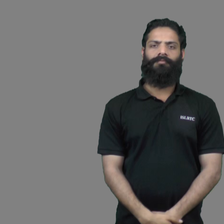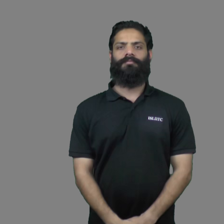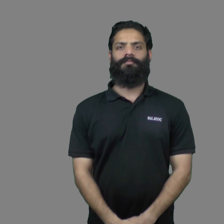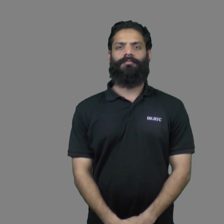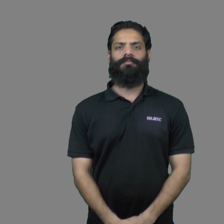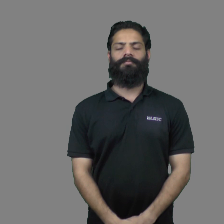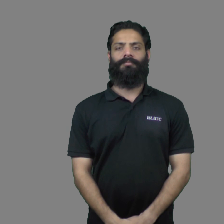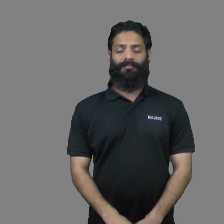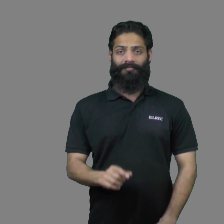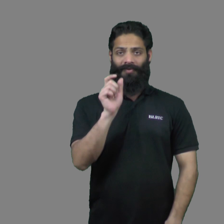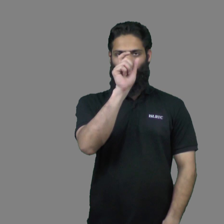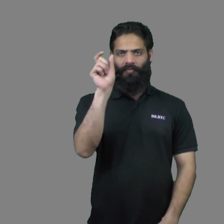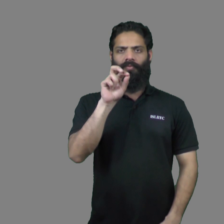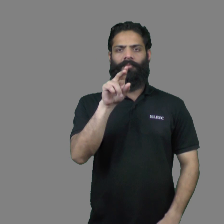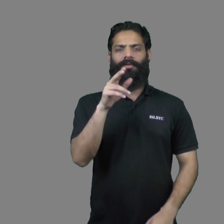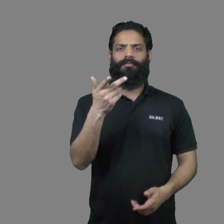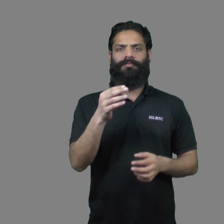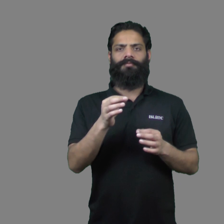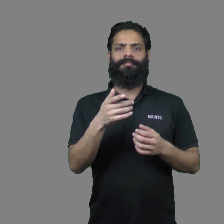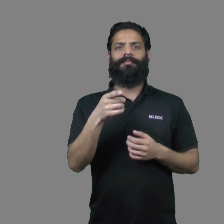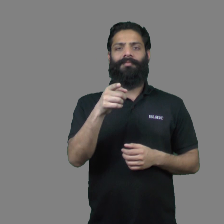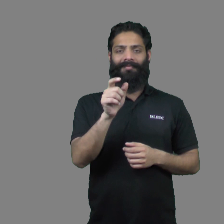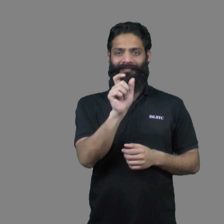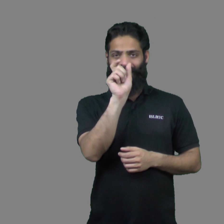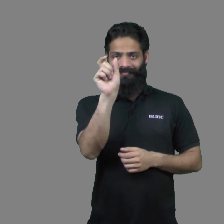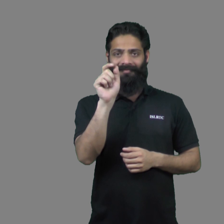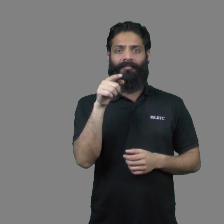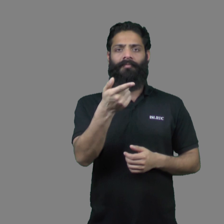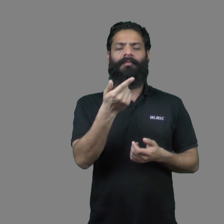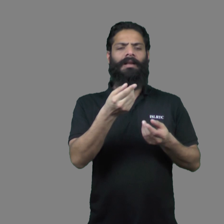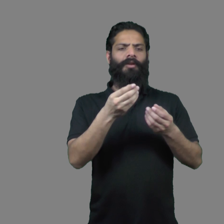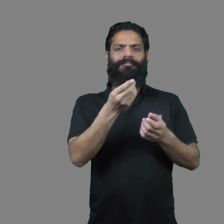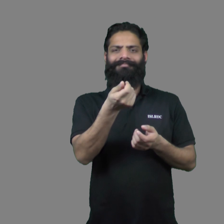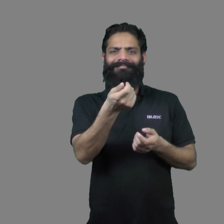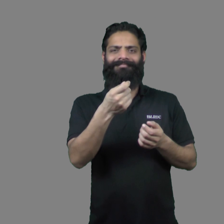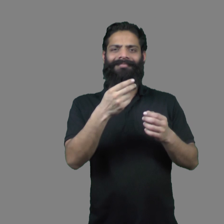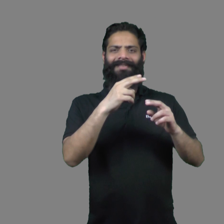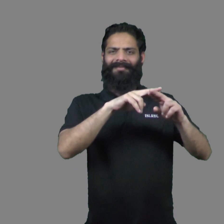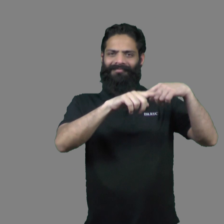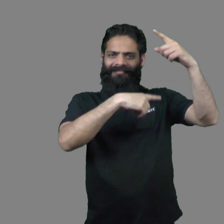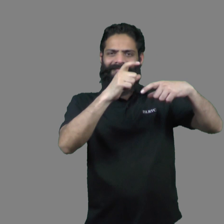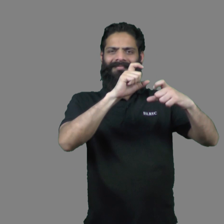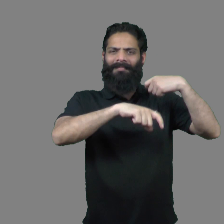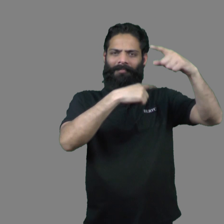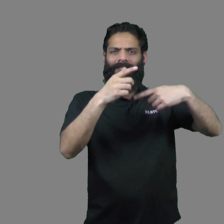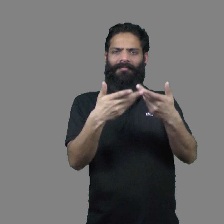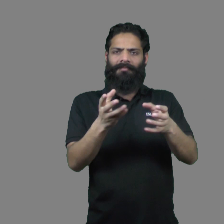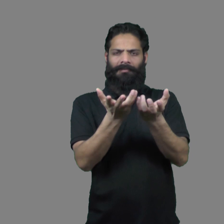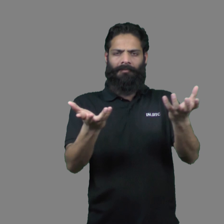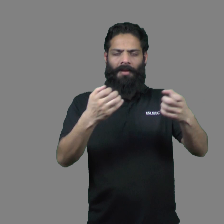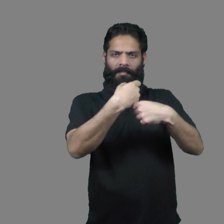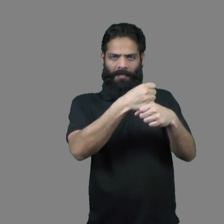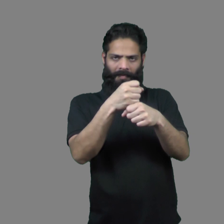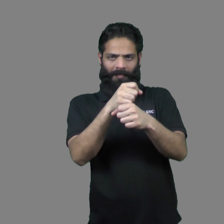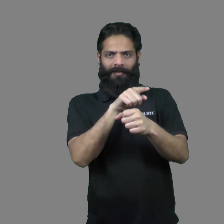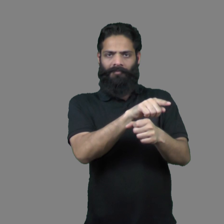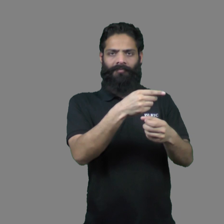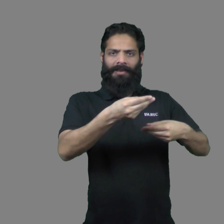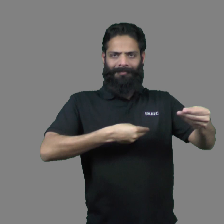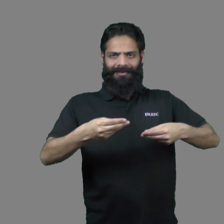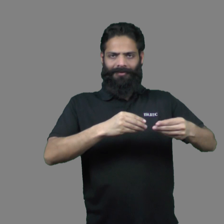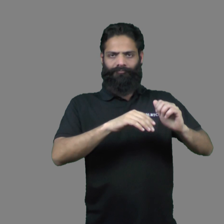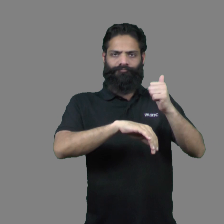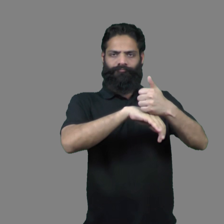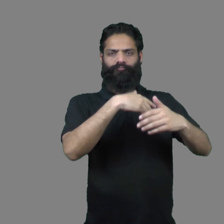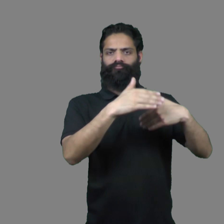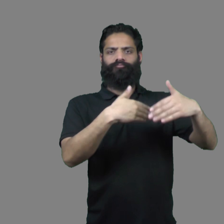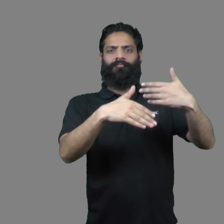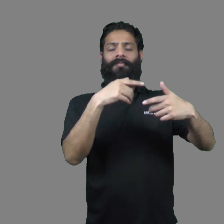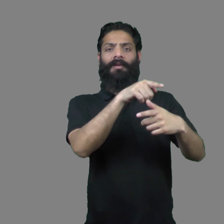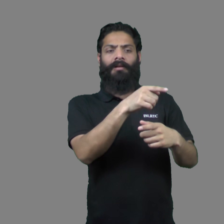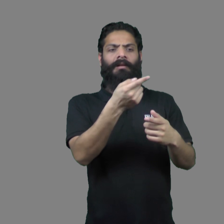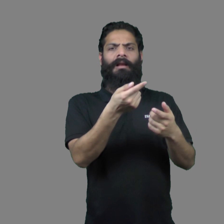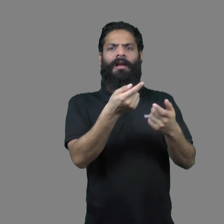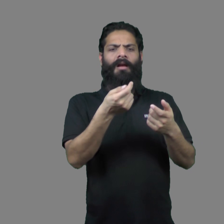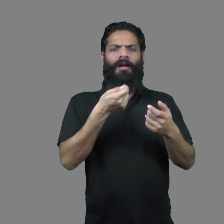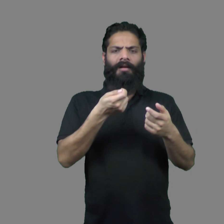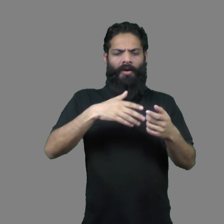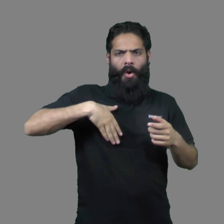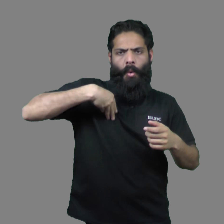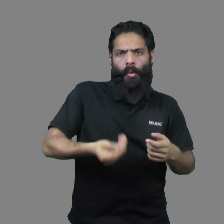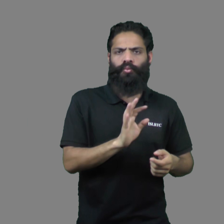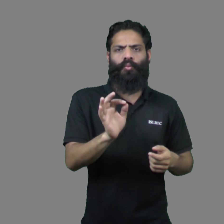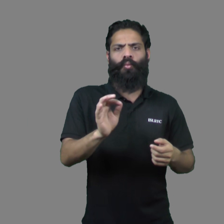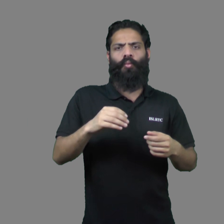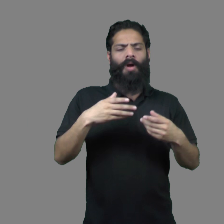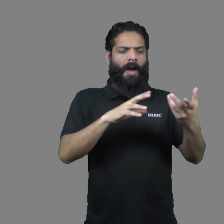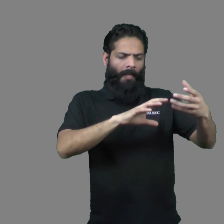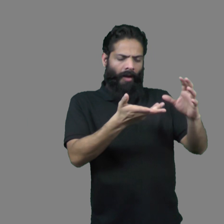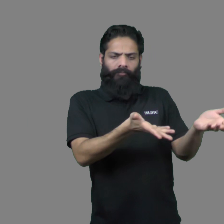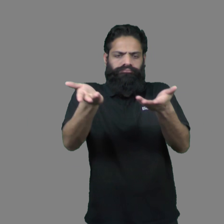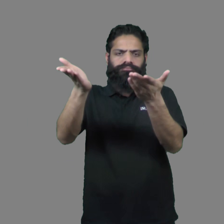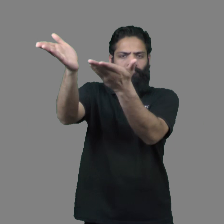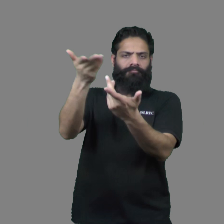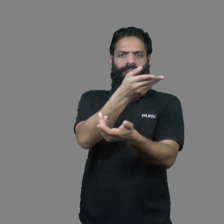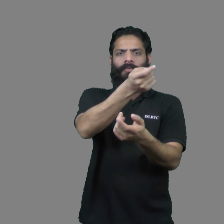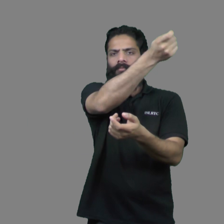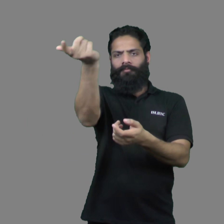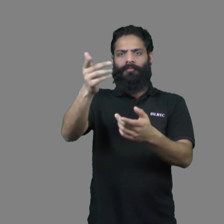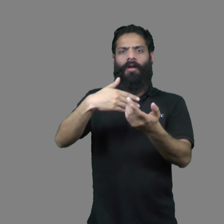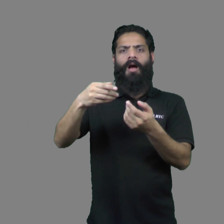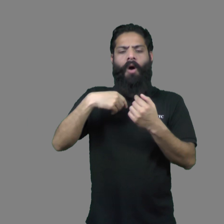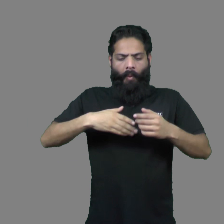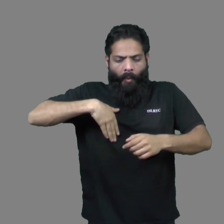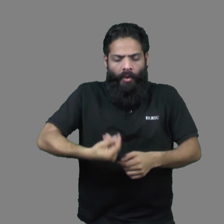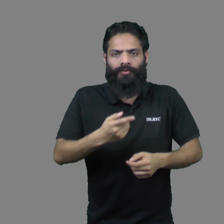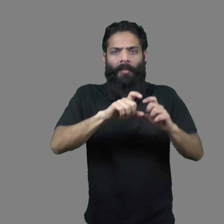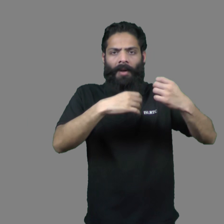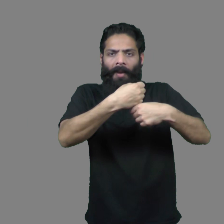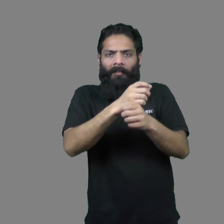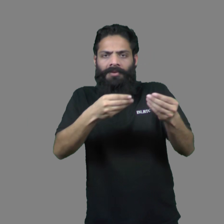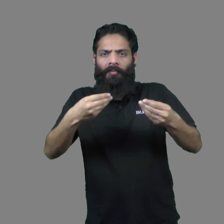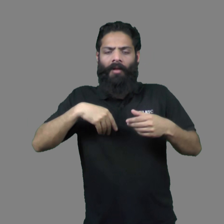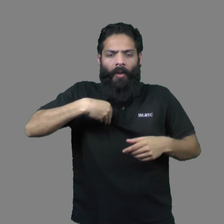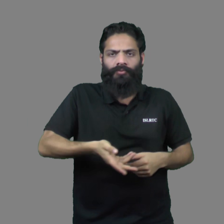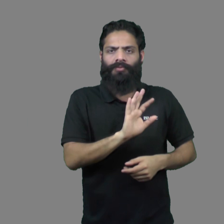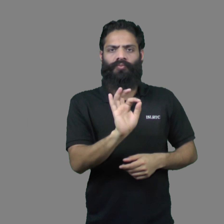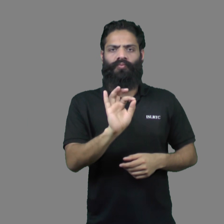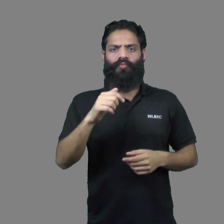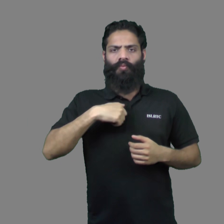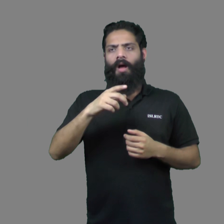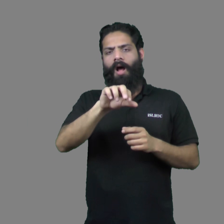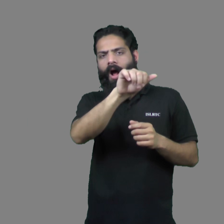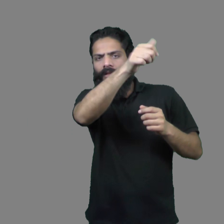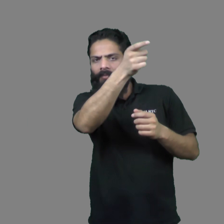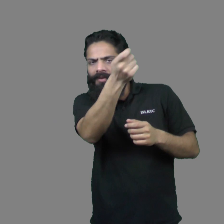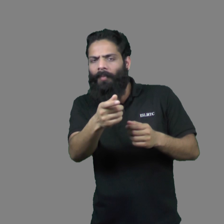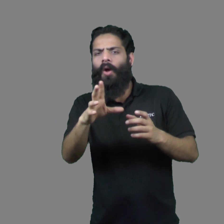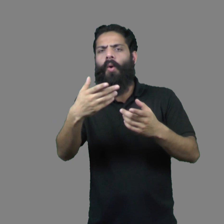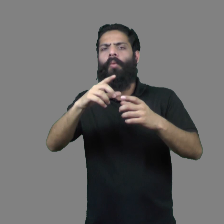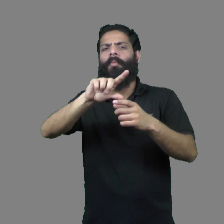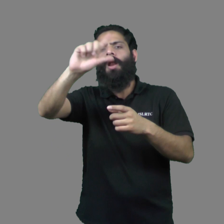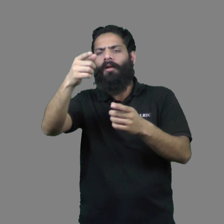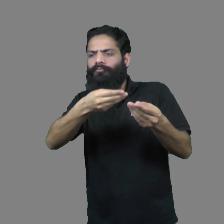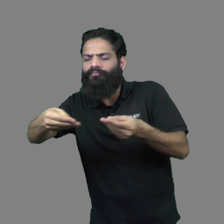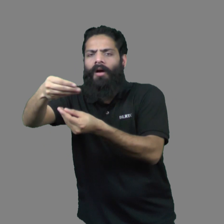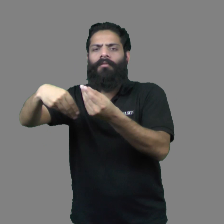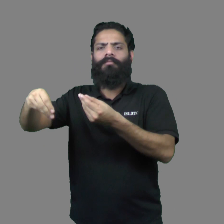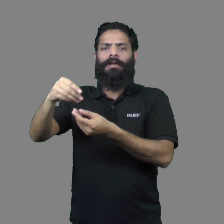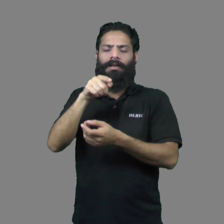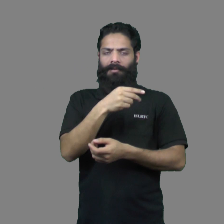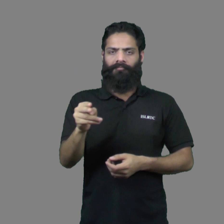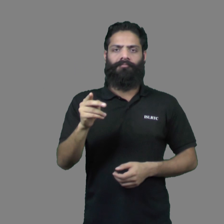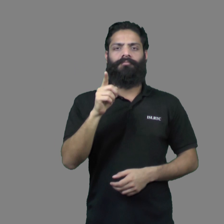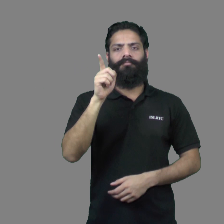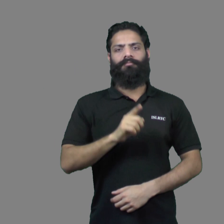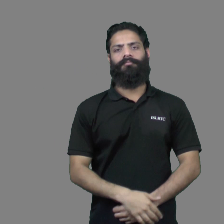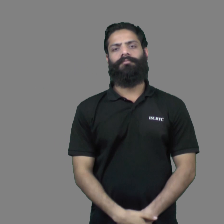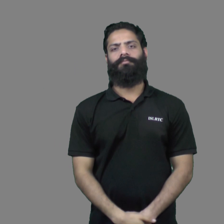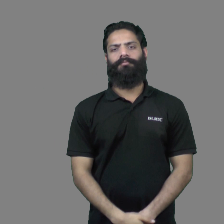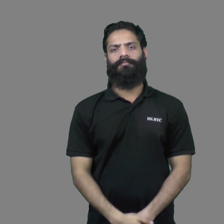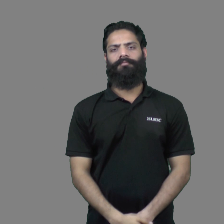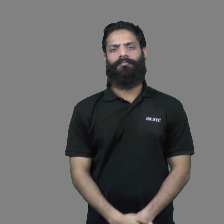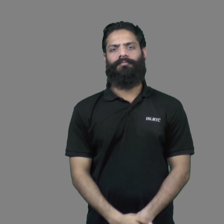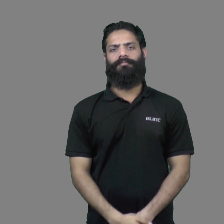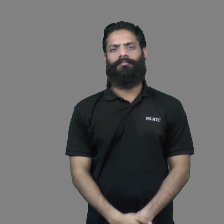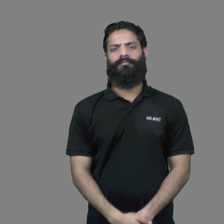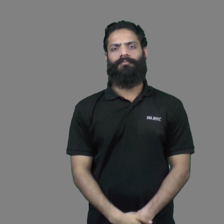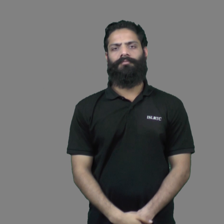External Costs